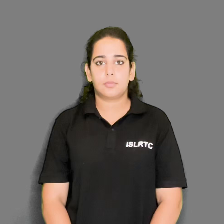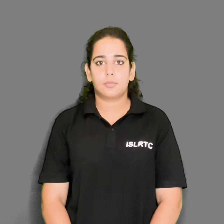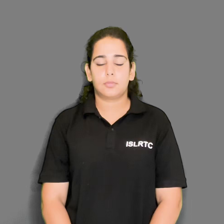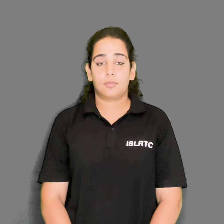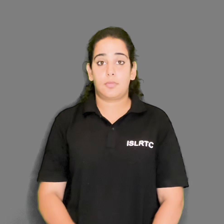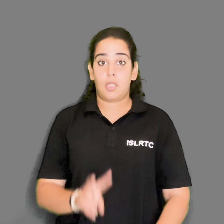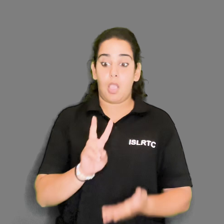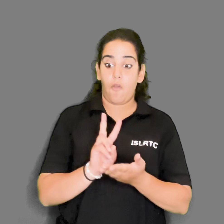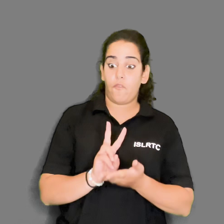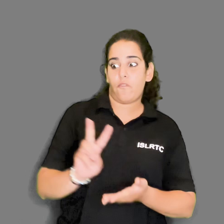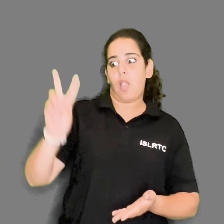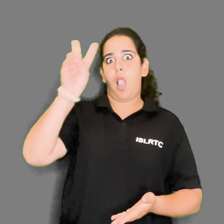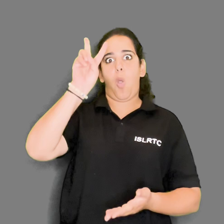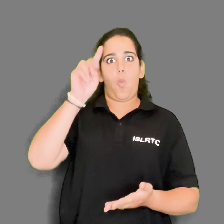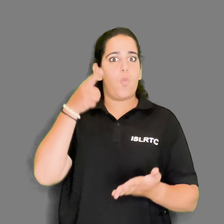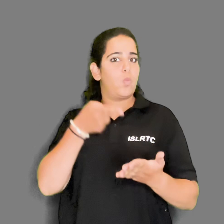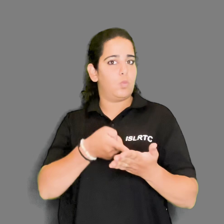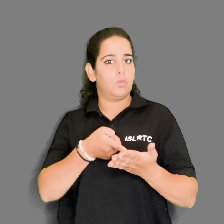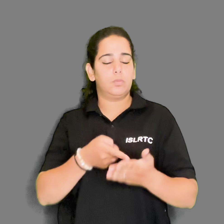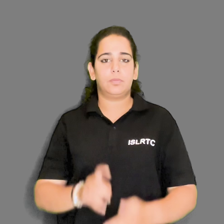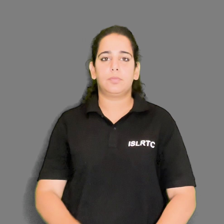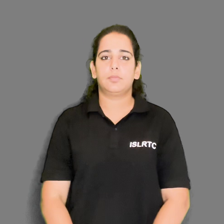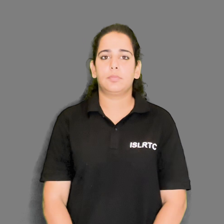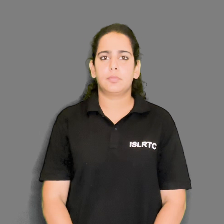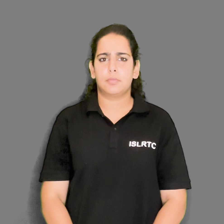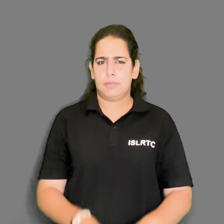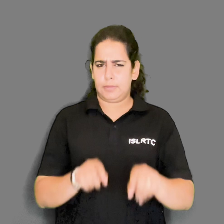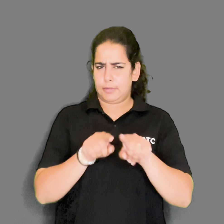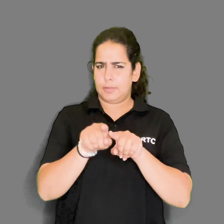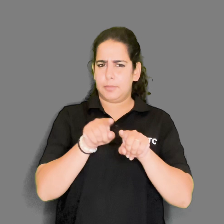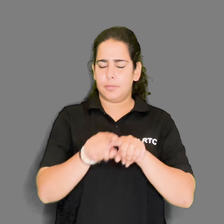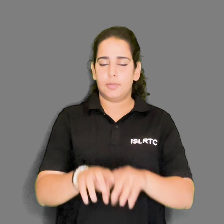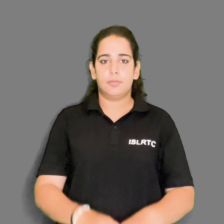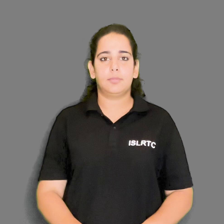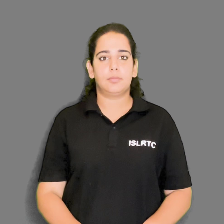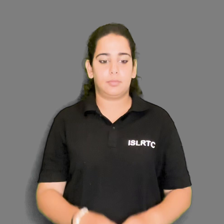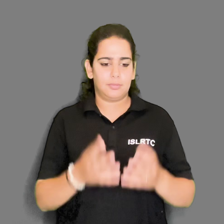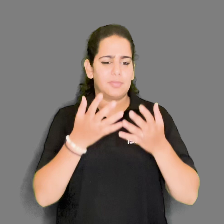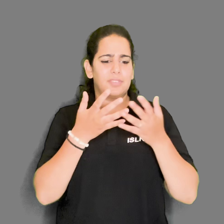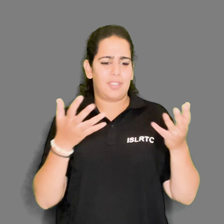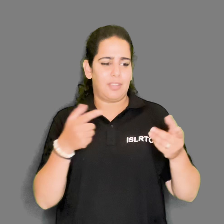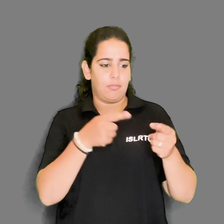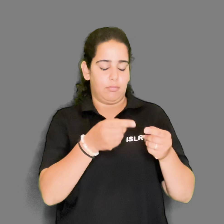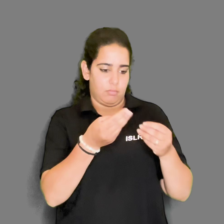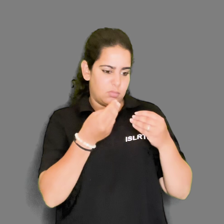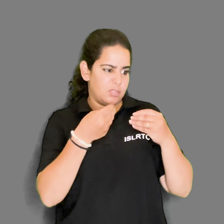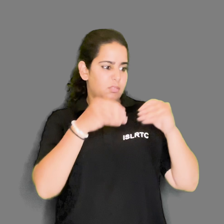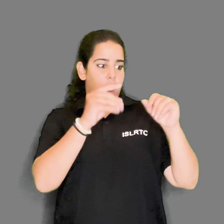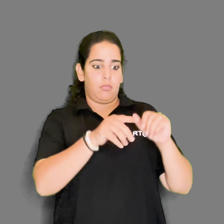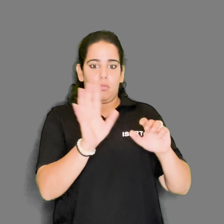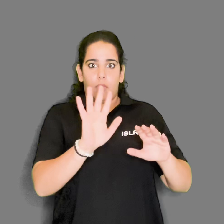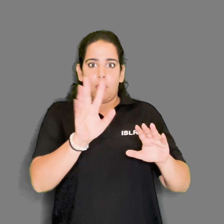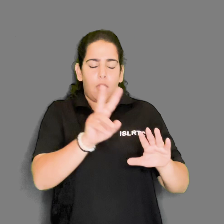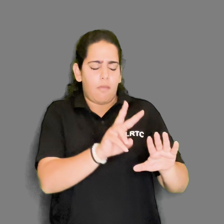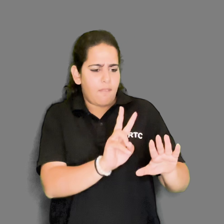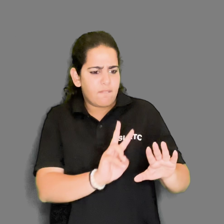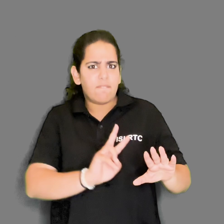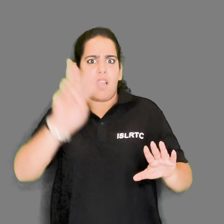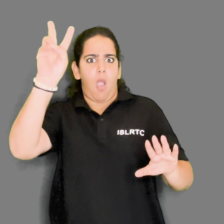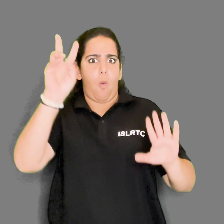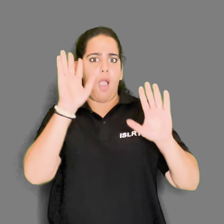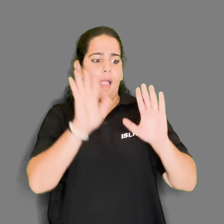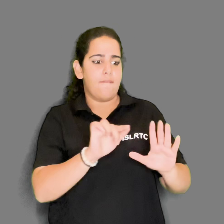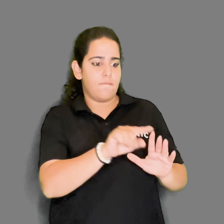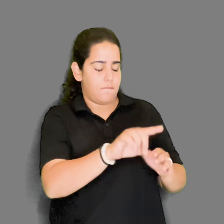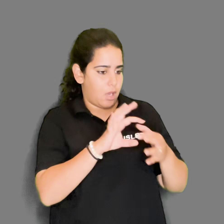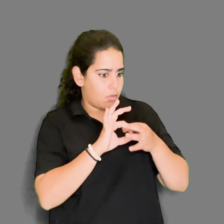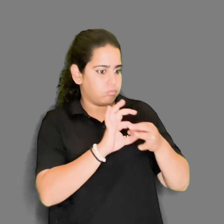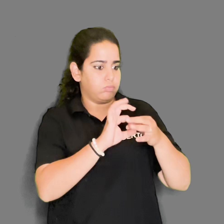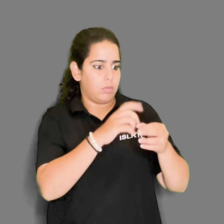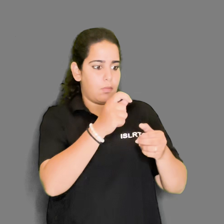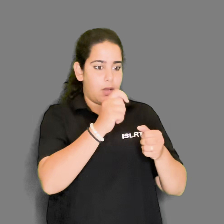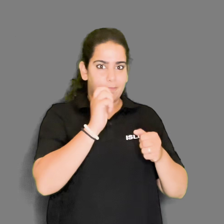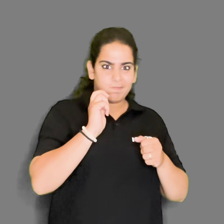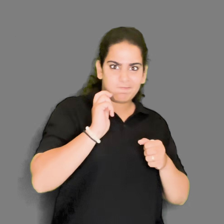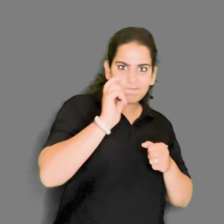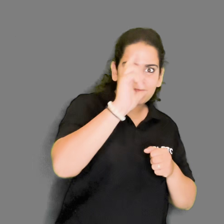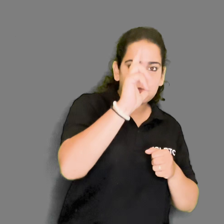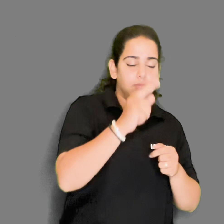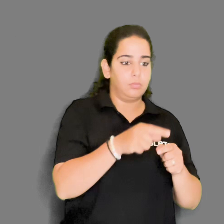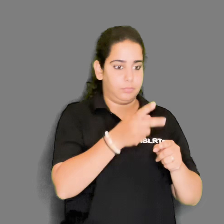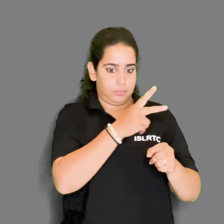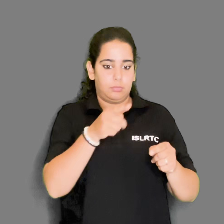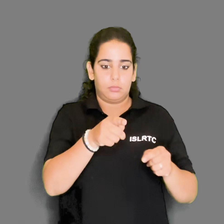Nominal prices its value in terms of money